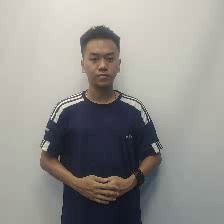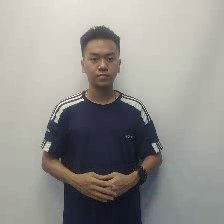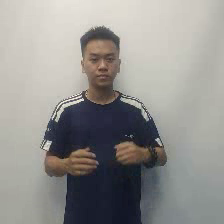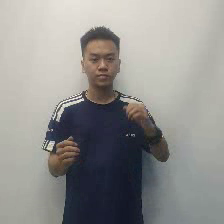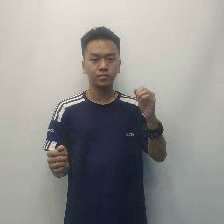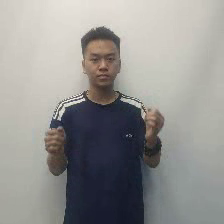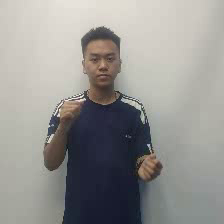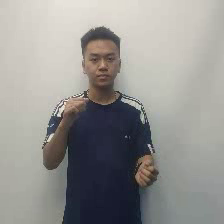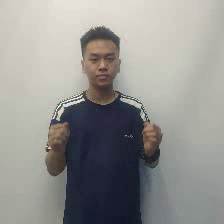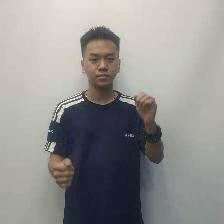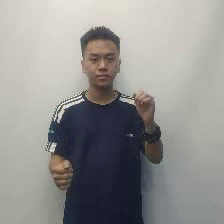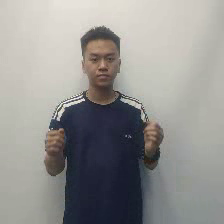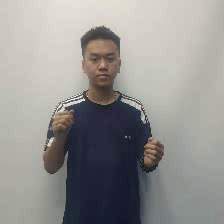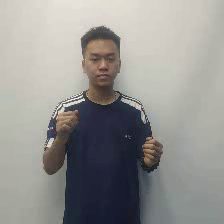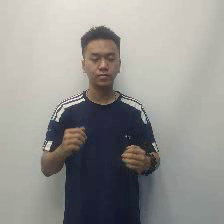Ô tô